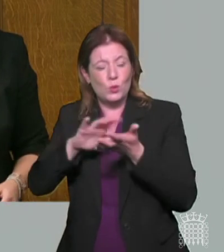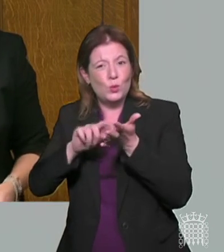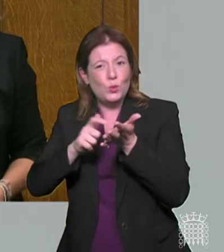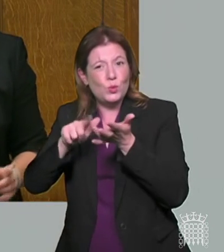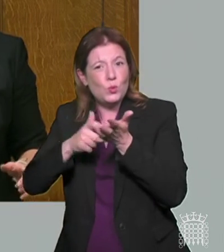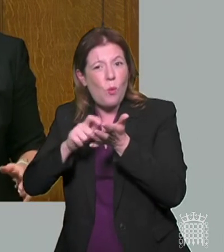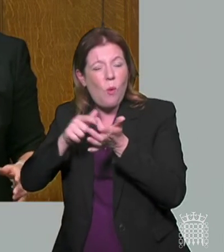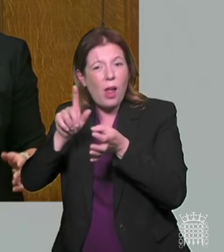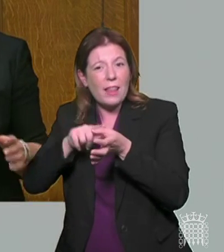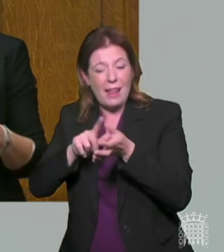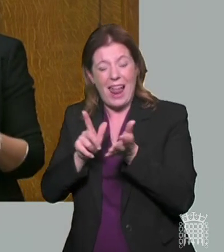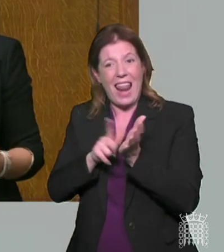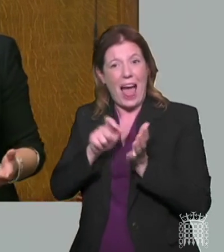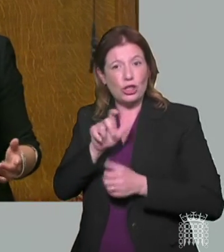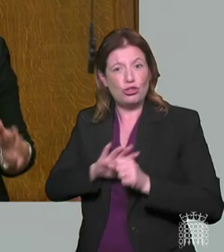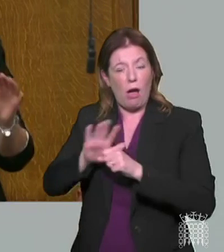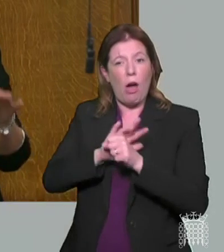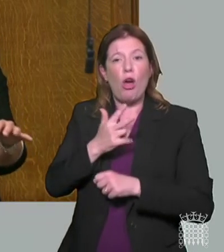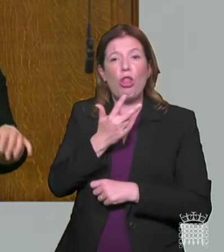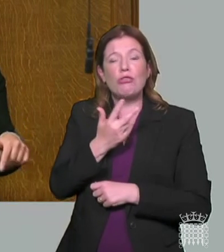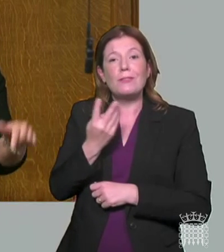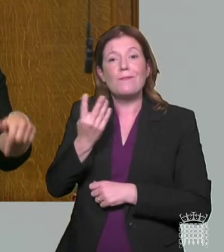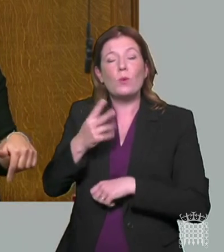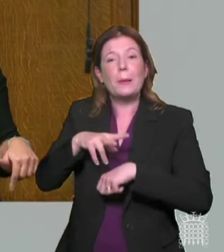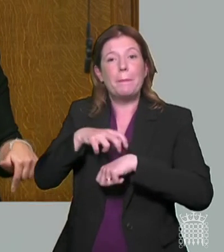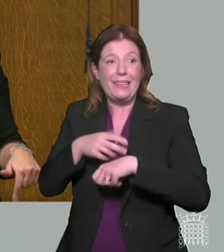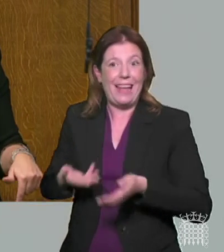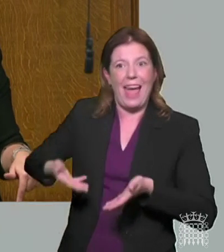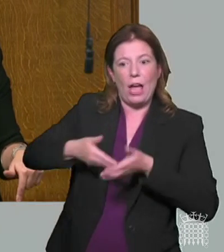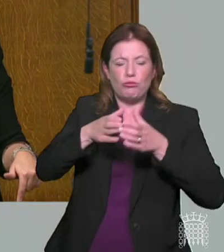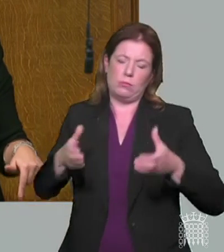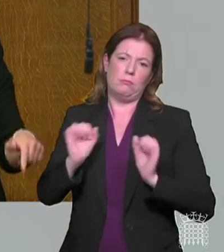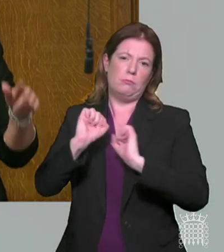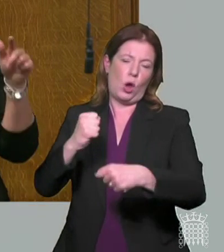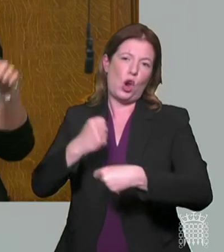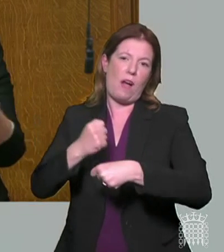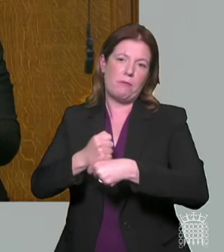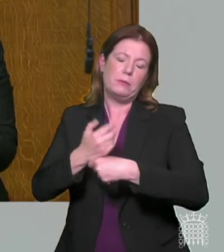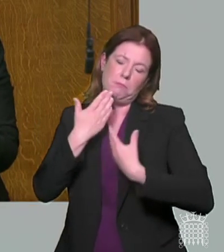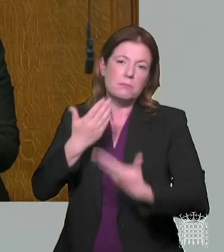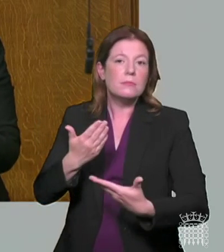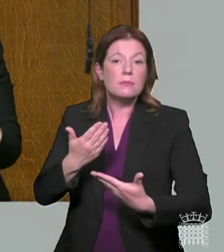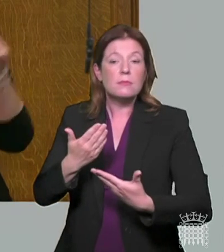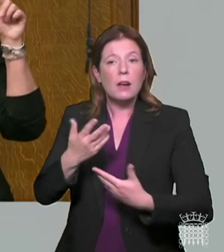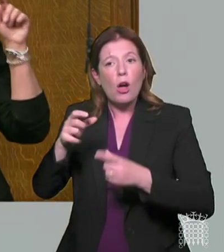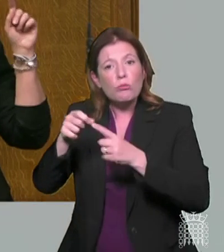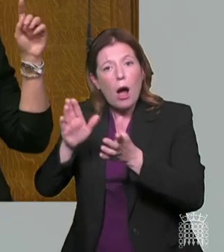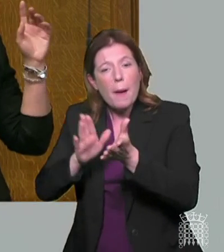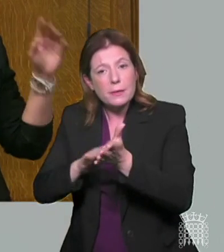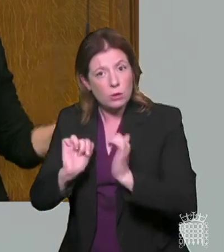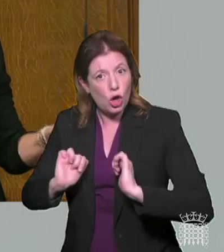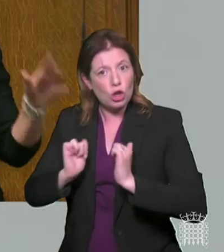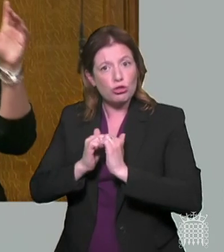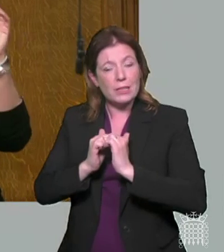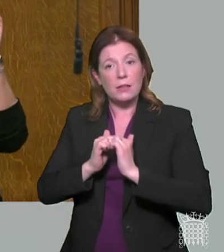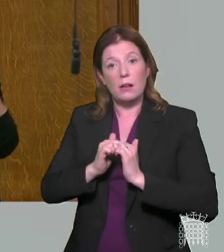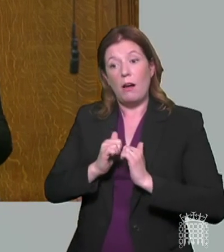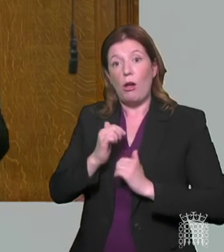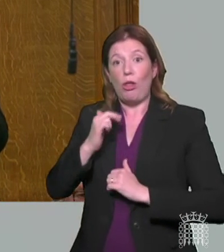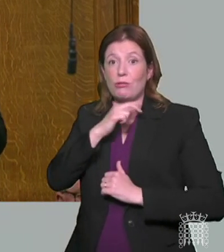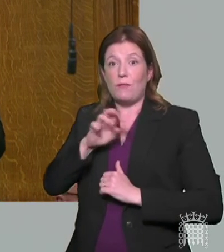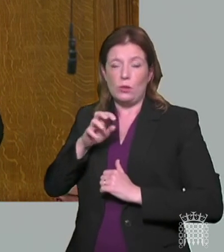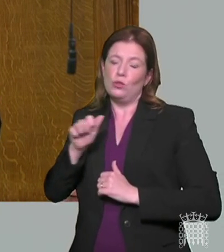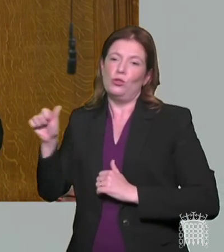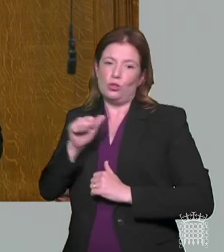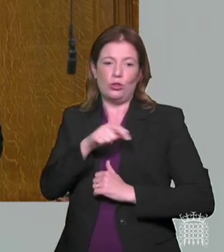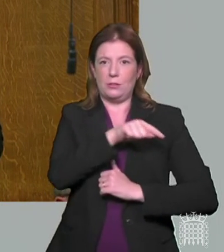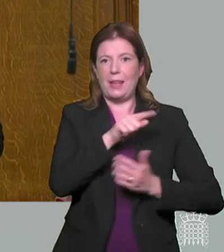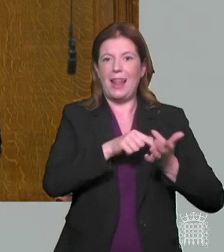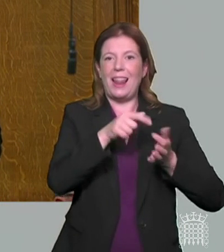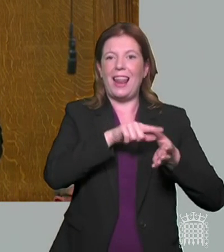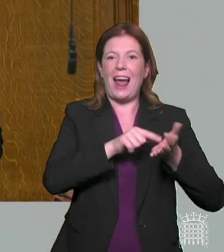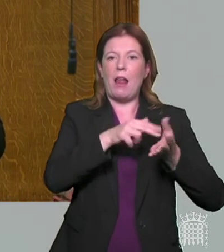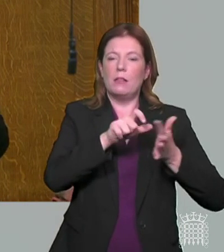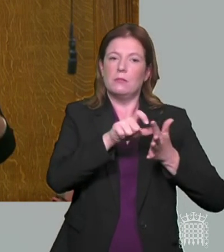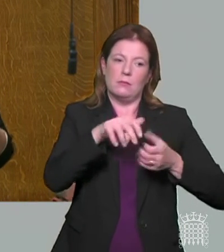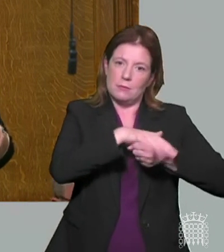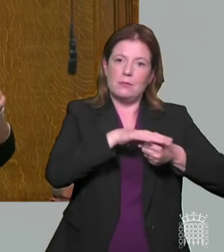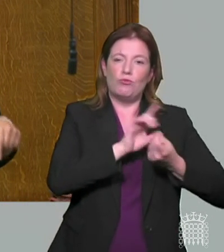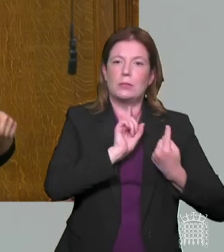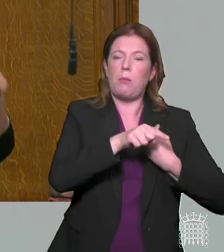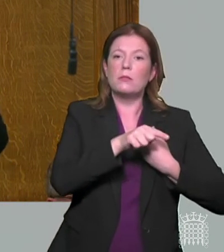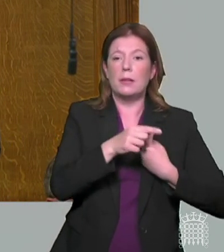Now that Lancashire has 314 more police officers—thanks to this Government—does the Prime Minister agree that we need to use some of them to get Leyland police response open?